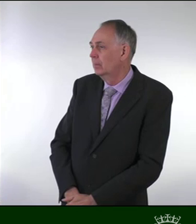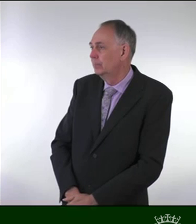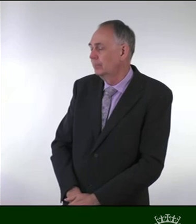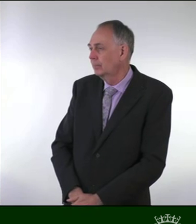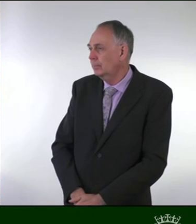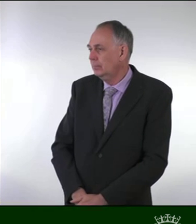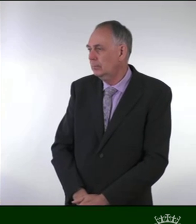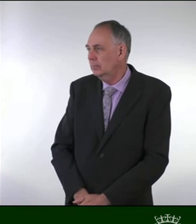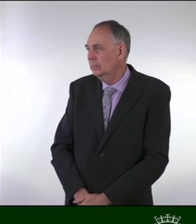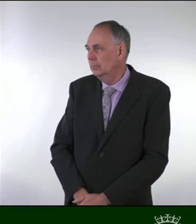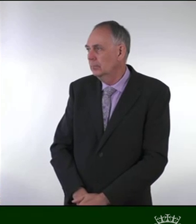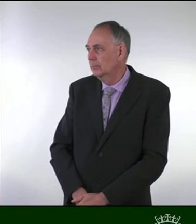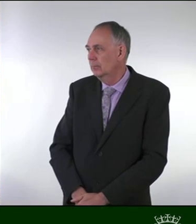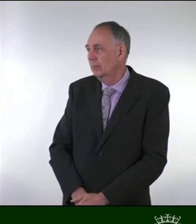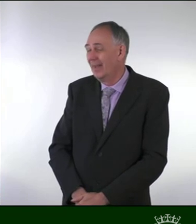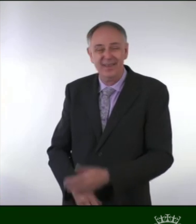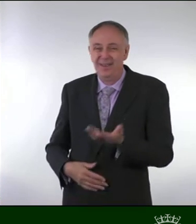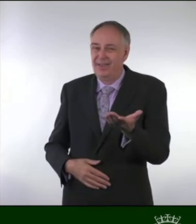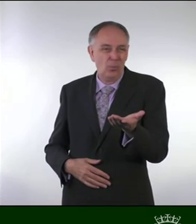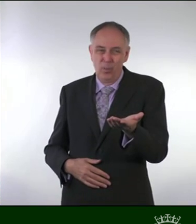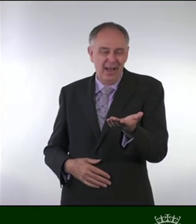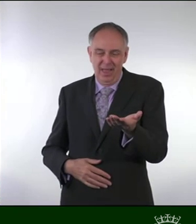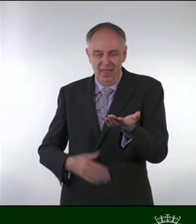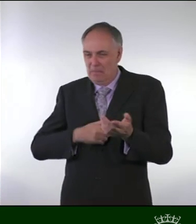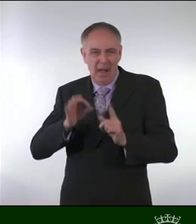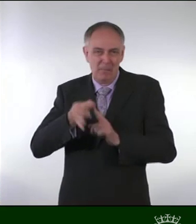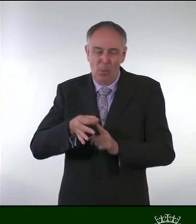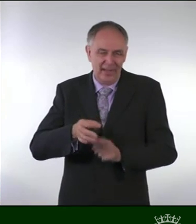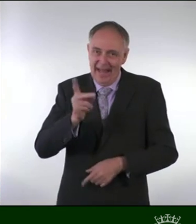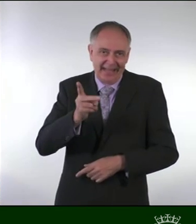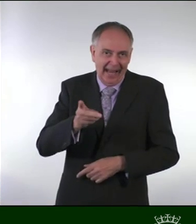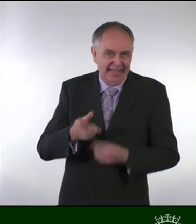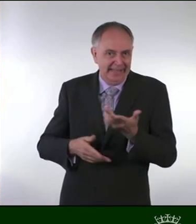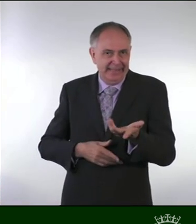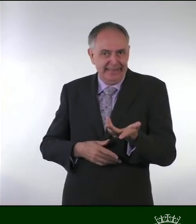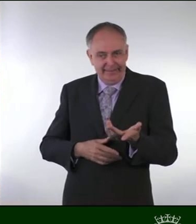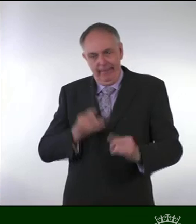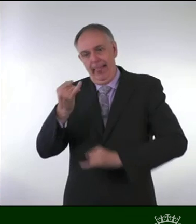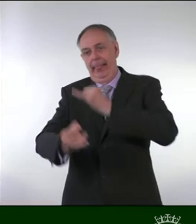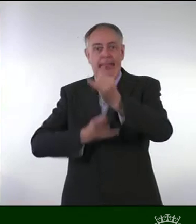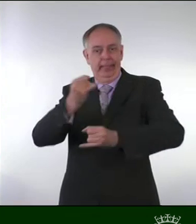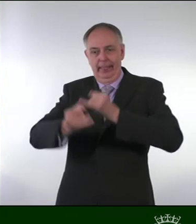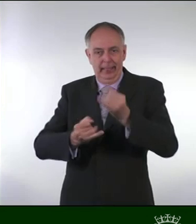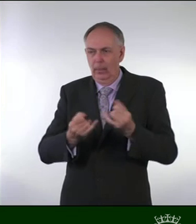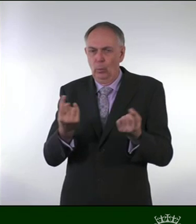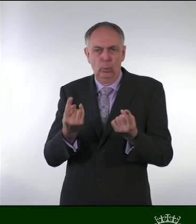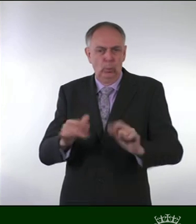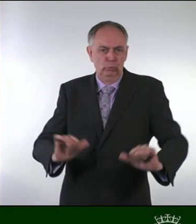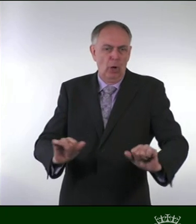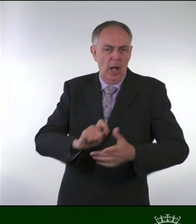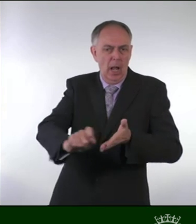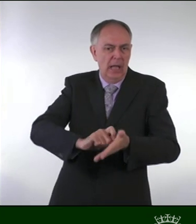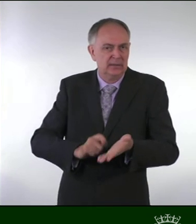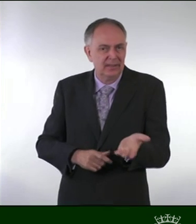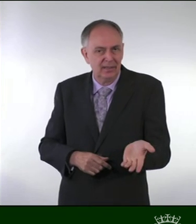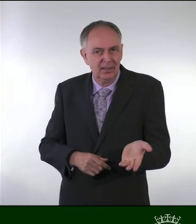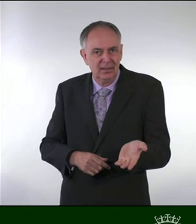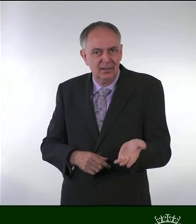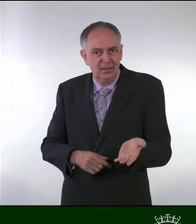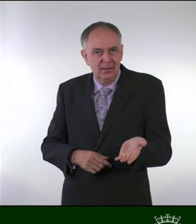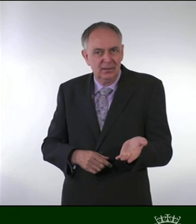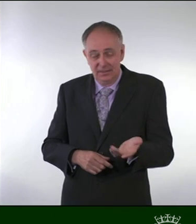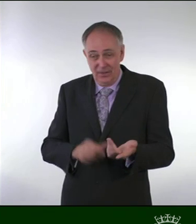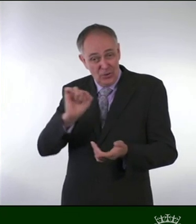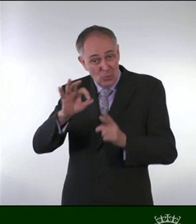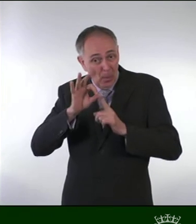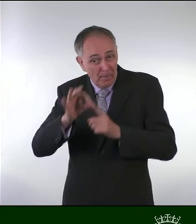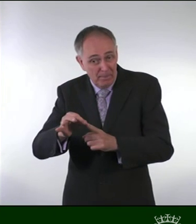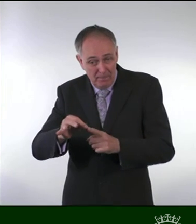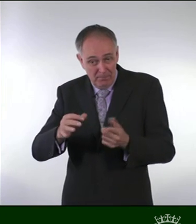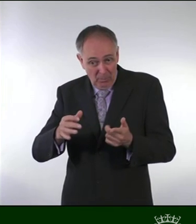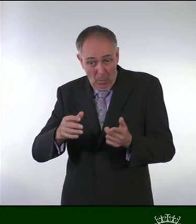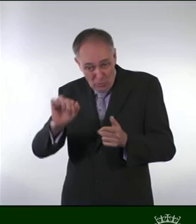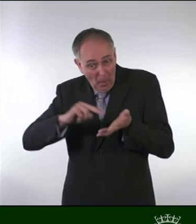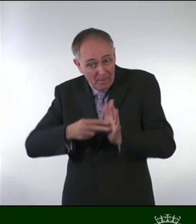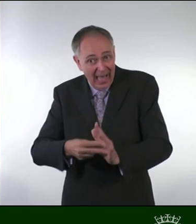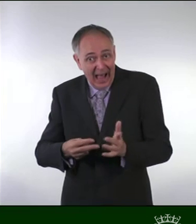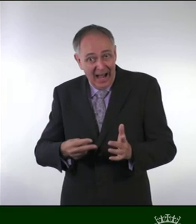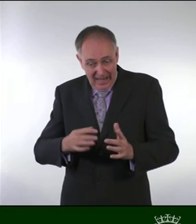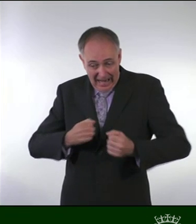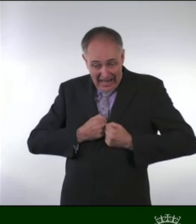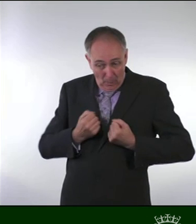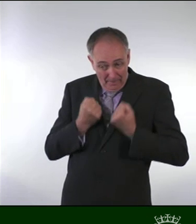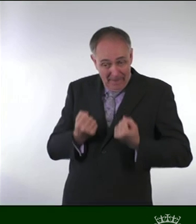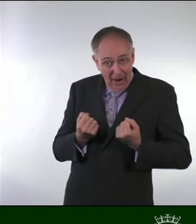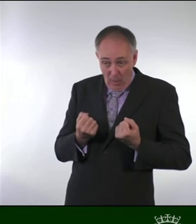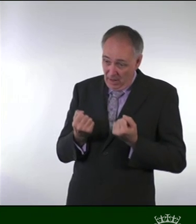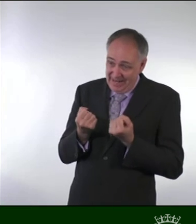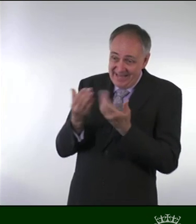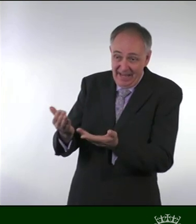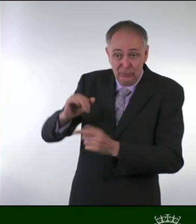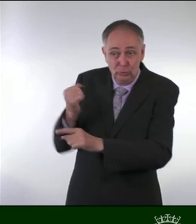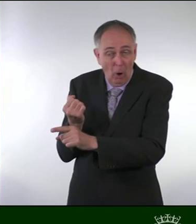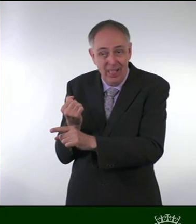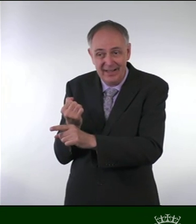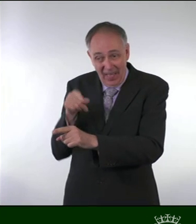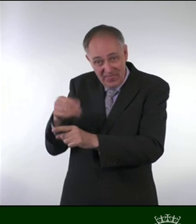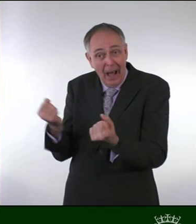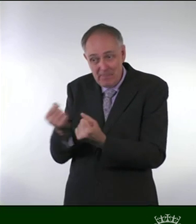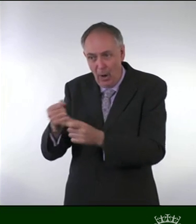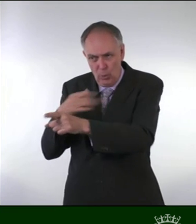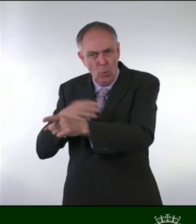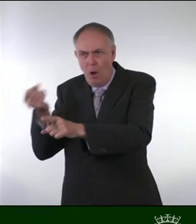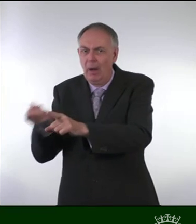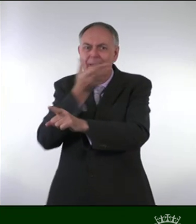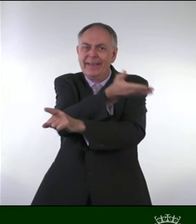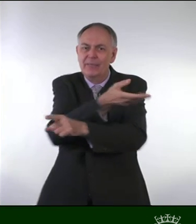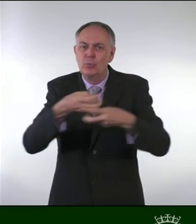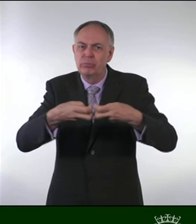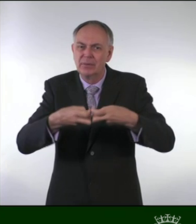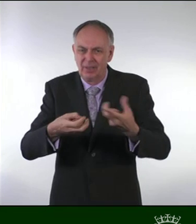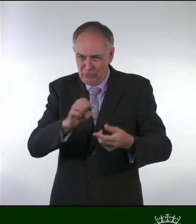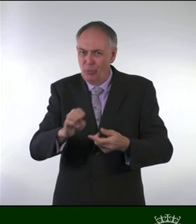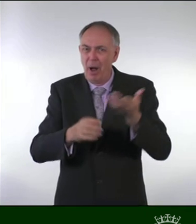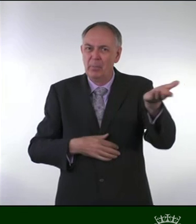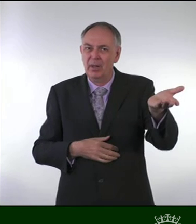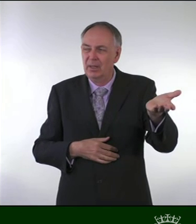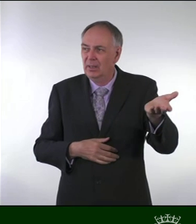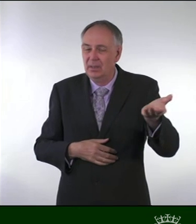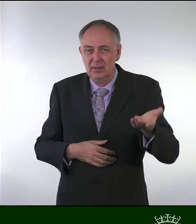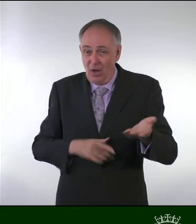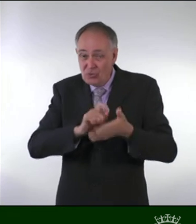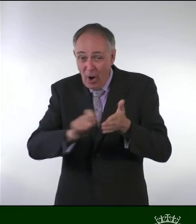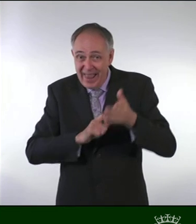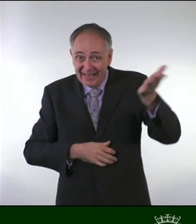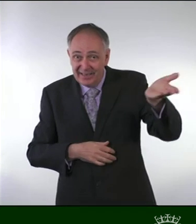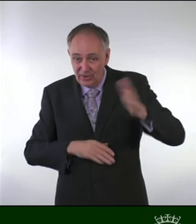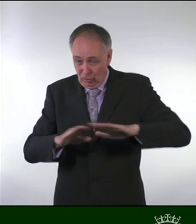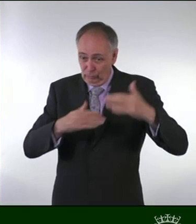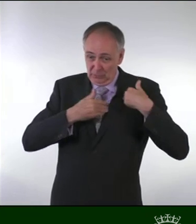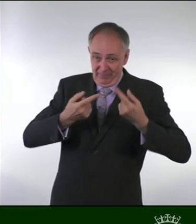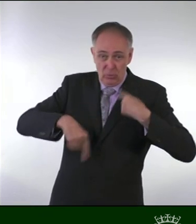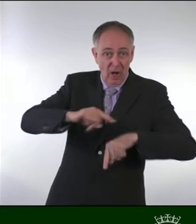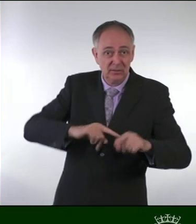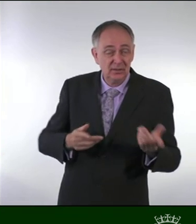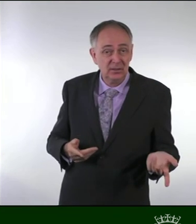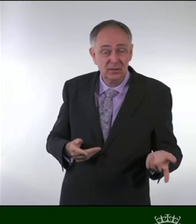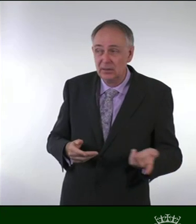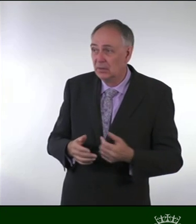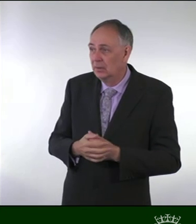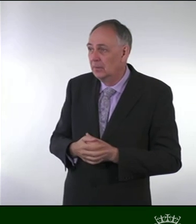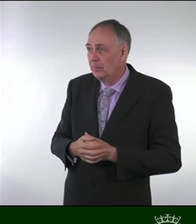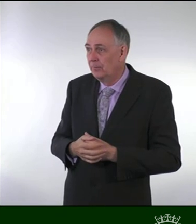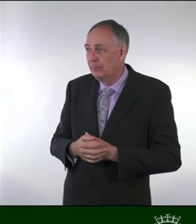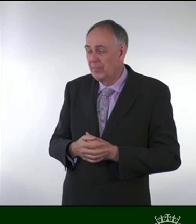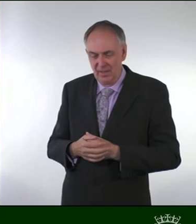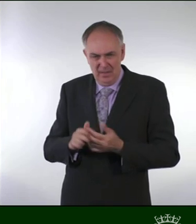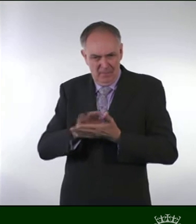First, I must repeat my point. It is extraordinary for the right honourable Gentleman to attack unelected bureaucrats for any role they may have in Scotland when his proposal is to hand back the powers that this place is going to transfer to Scotland back to Brussels, where they are neither elected nor accountable to the people of Scotland.